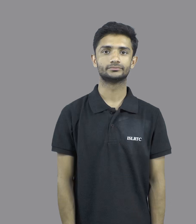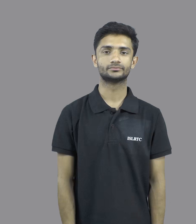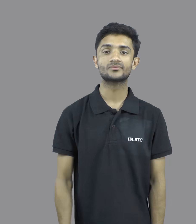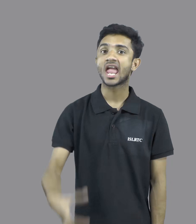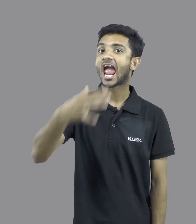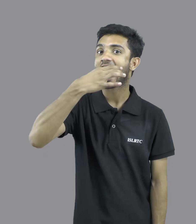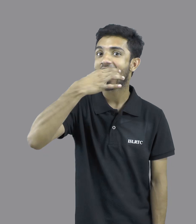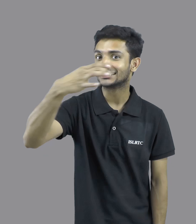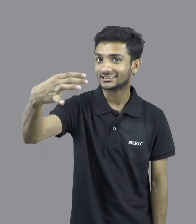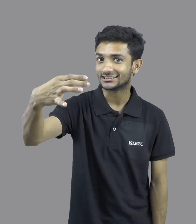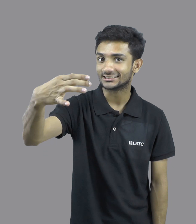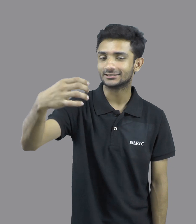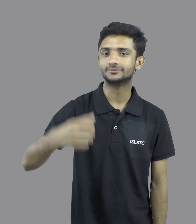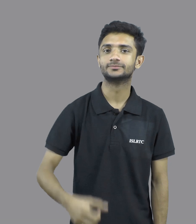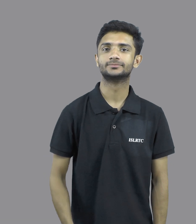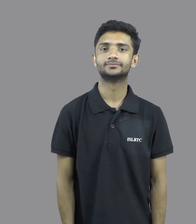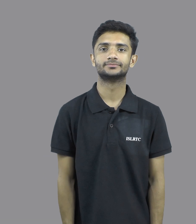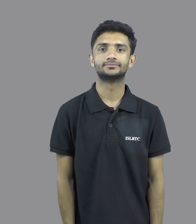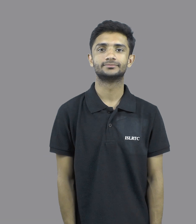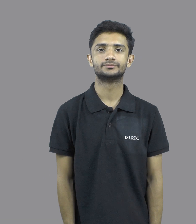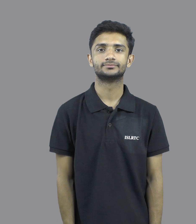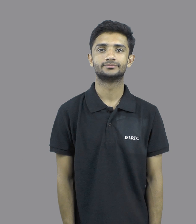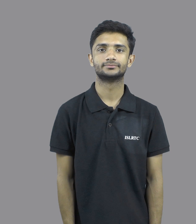Pizza